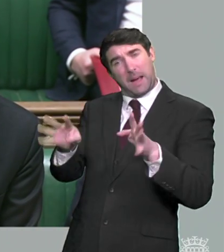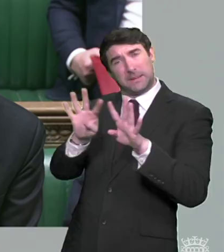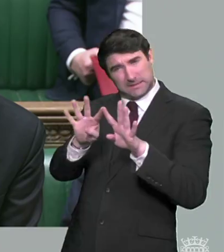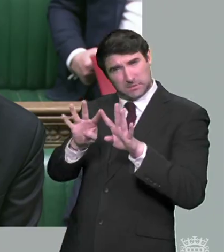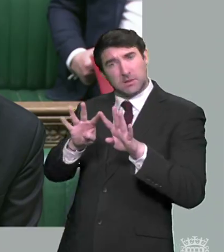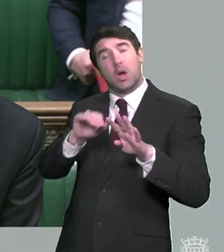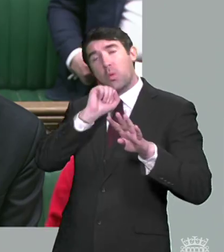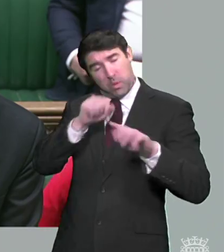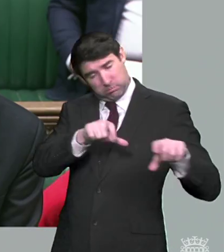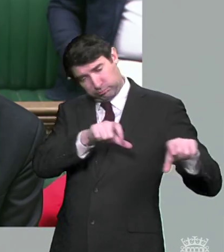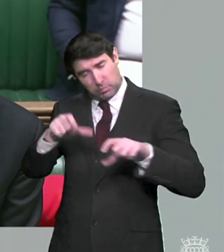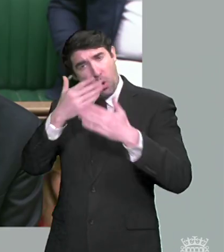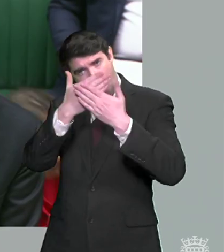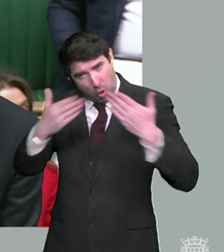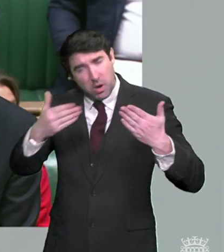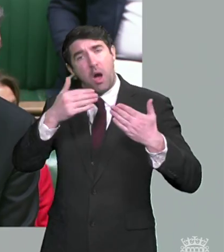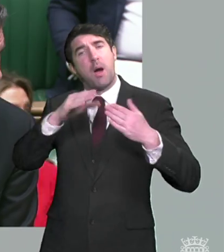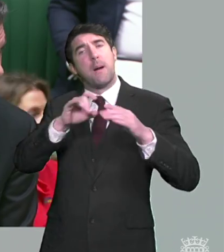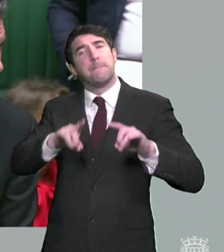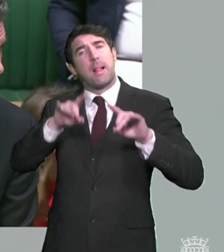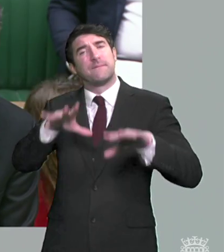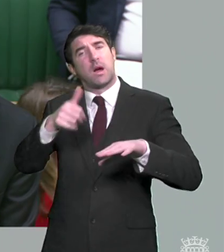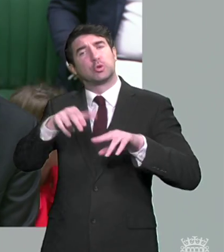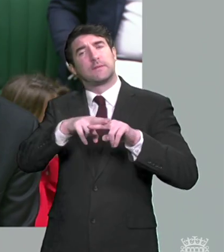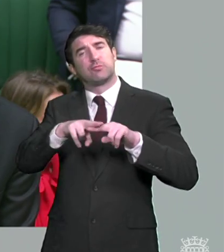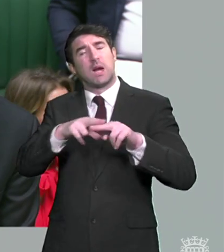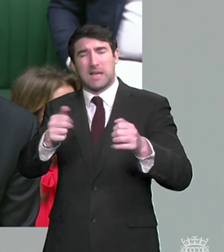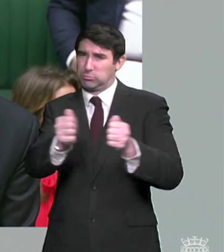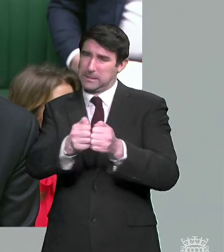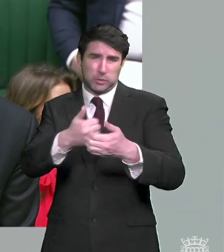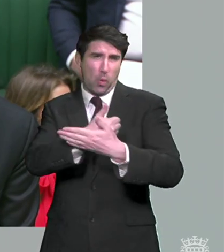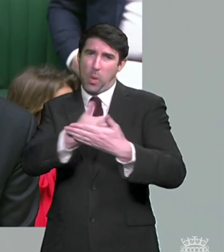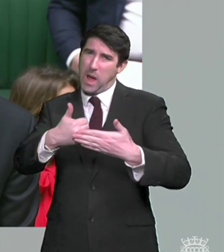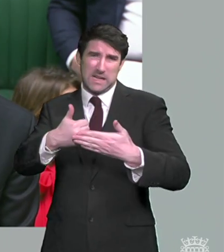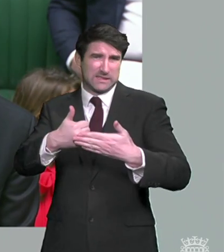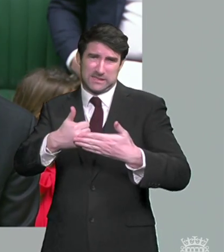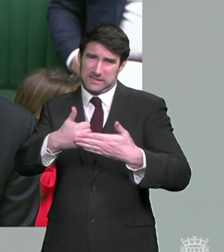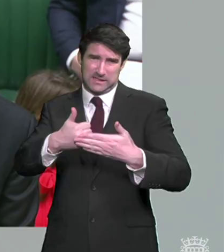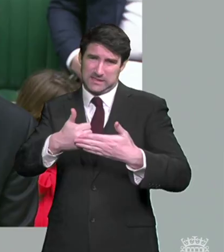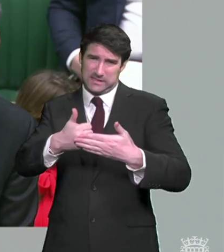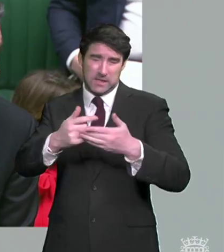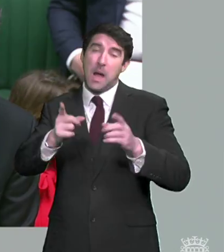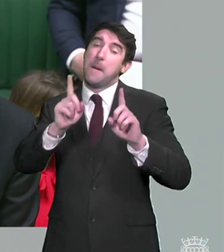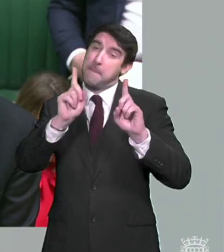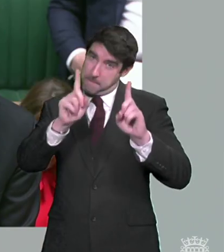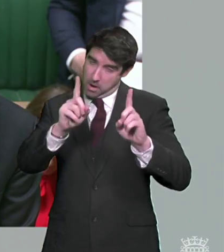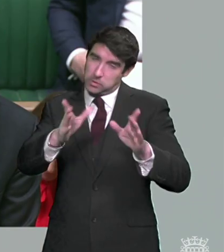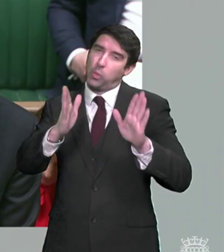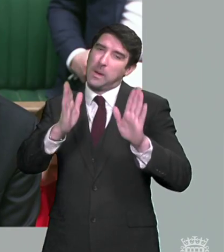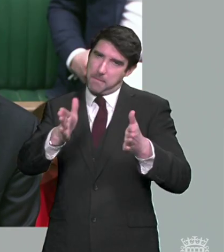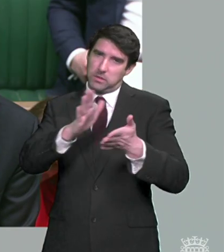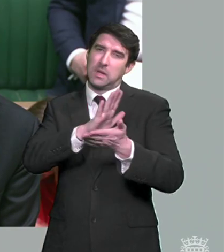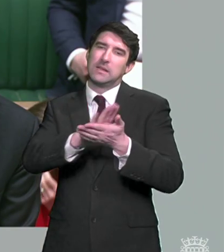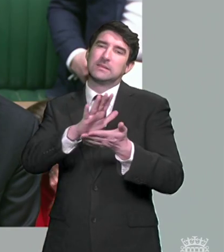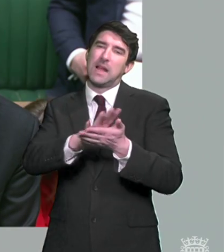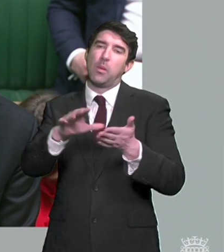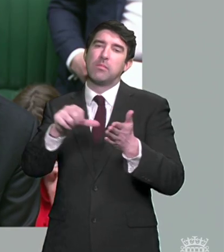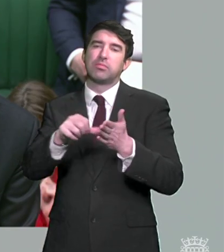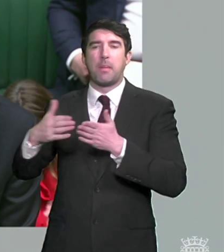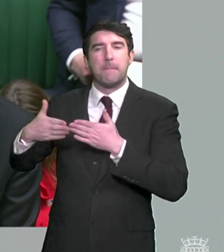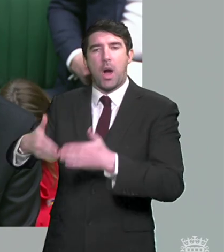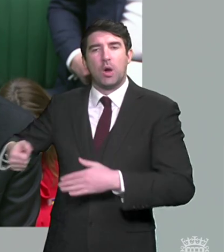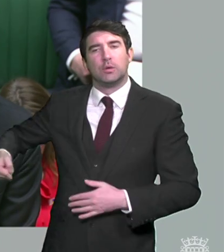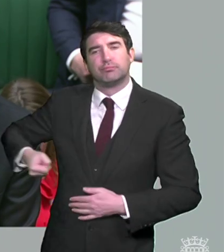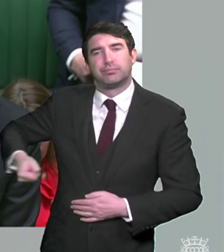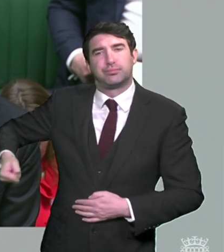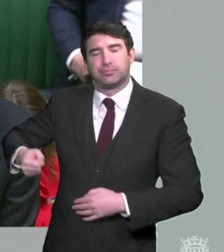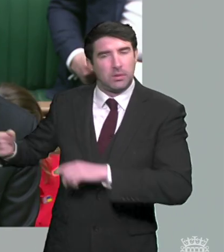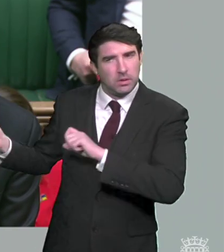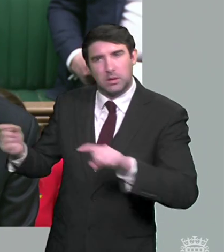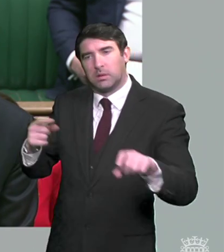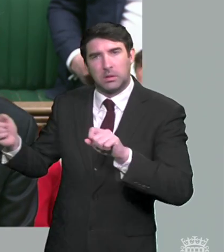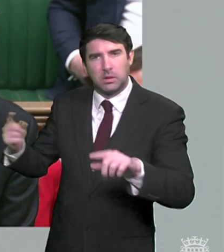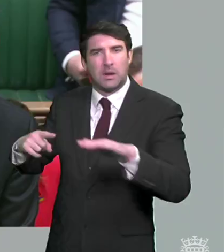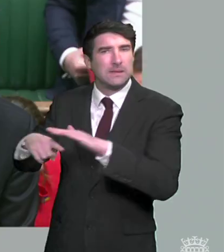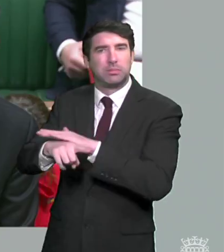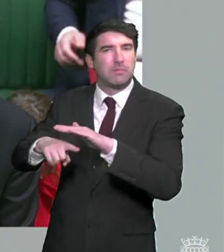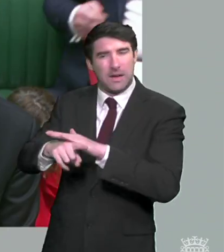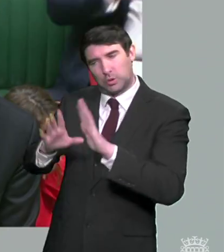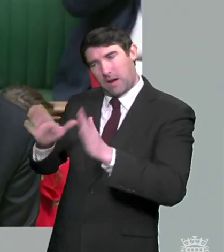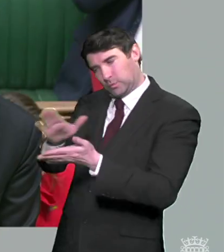We remain committed to the Belfast/Good Friday agreement, but the honourable Gentleman will know that it is imperative that we deal with the humanitarian crisis of boats coming across the channel, with people putting their lives at risk.